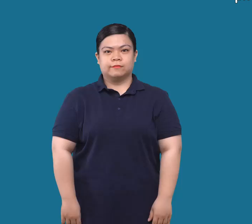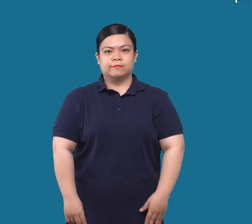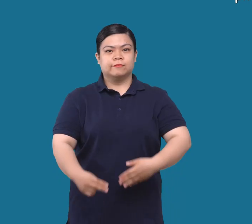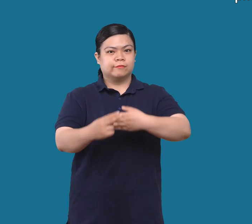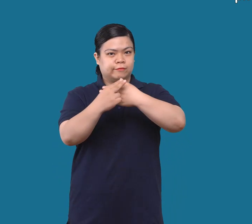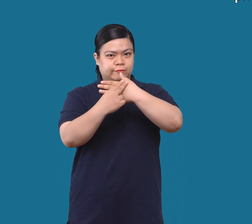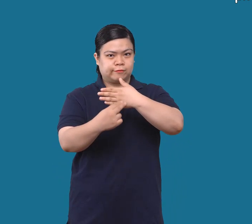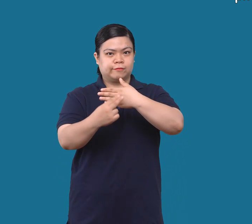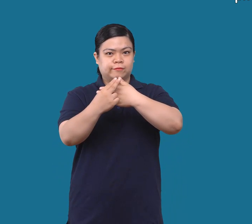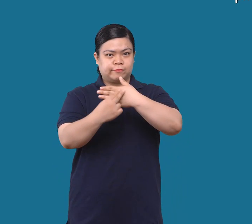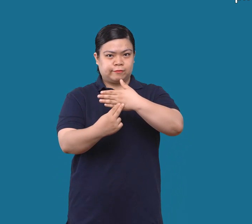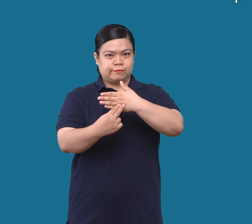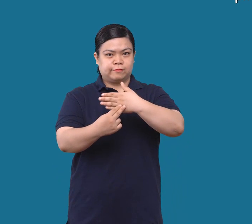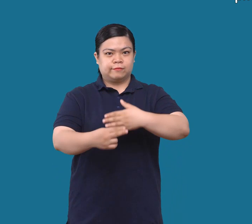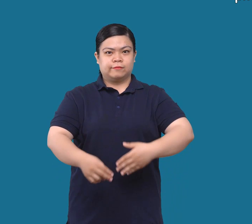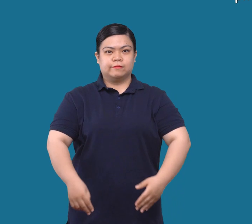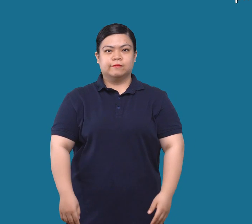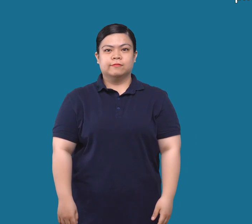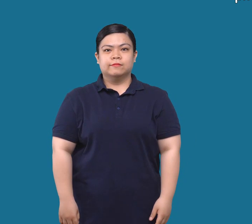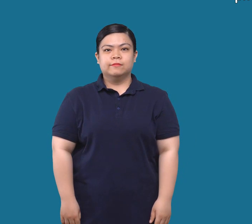phòng chức năng